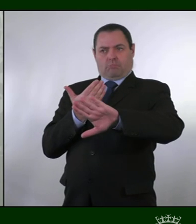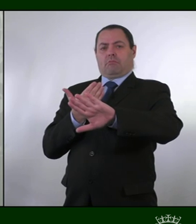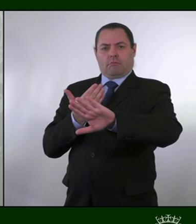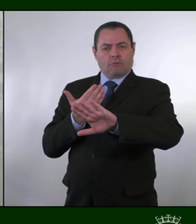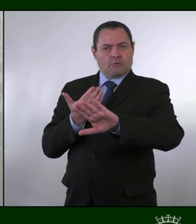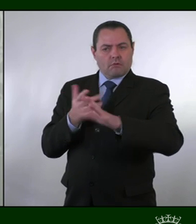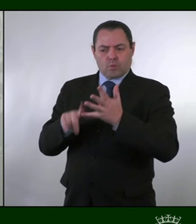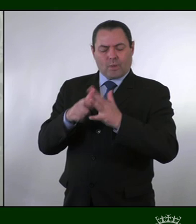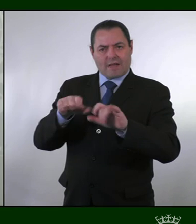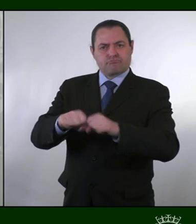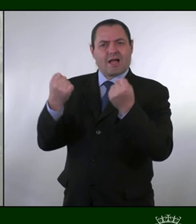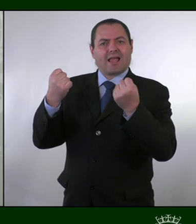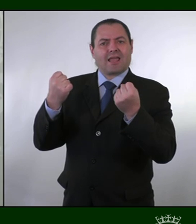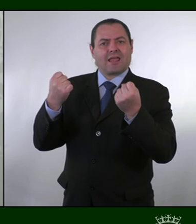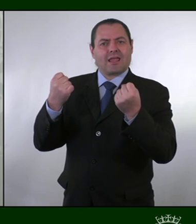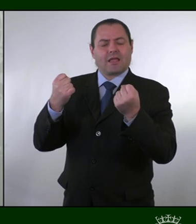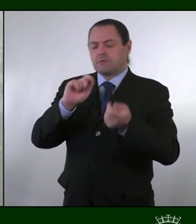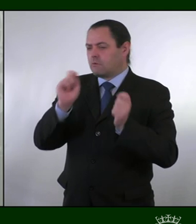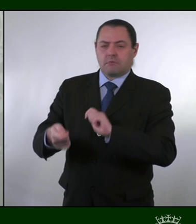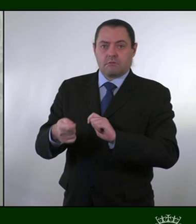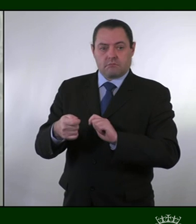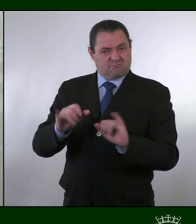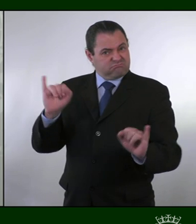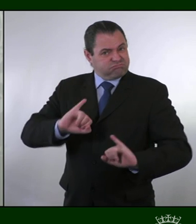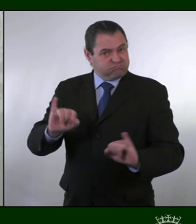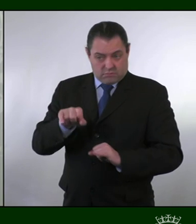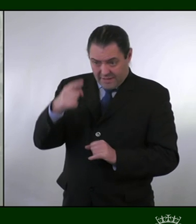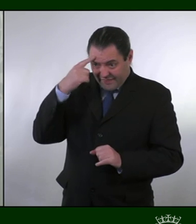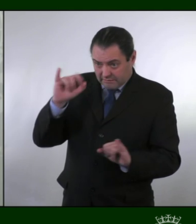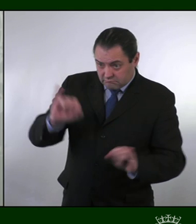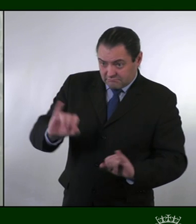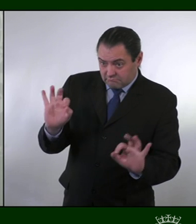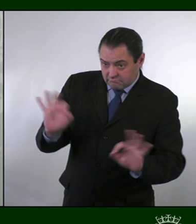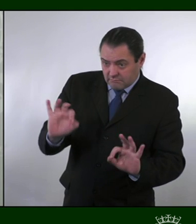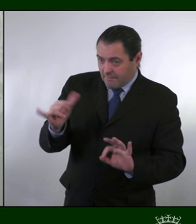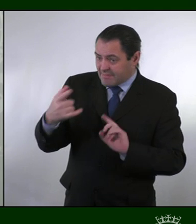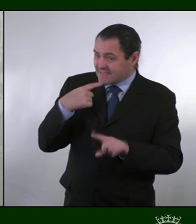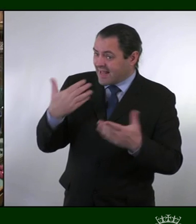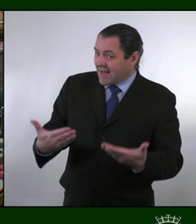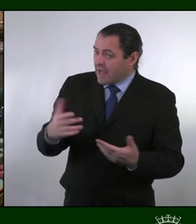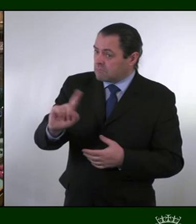That, in my view, would be a disaster. If he does not think that would be a disaster, perhaps he could say so now.